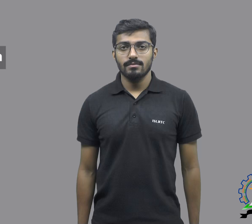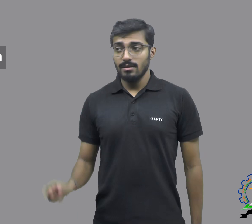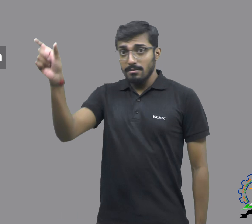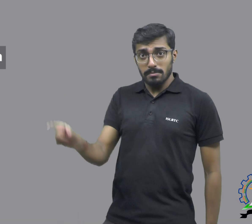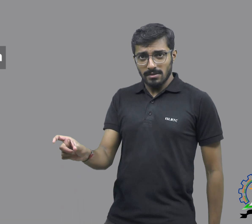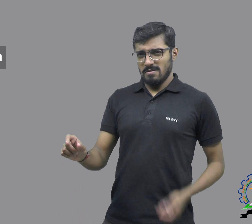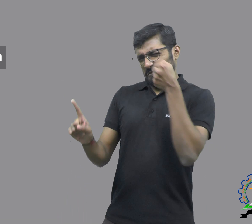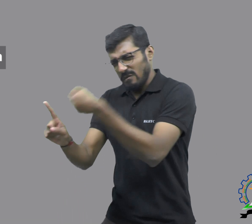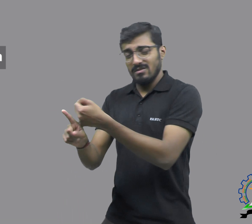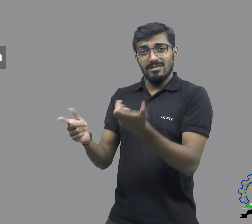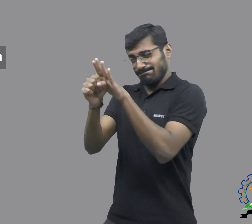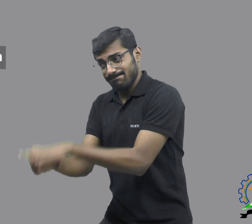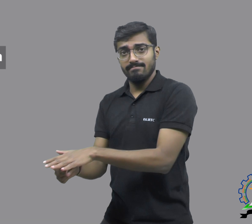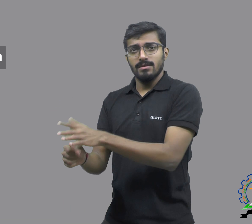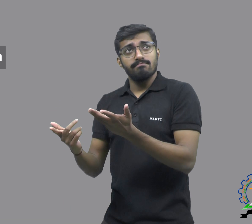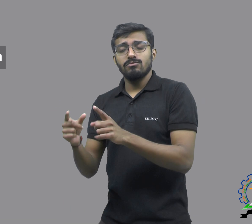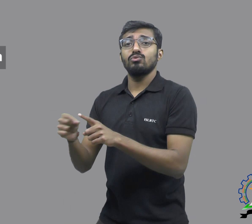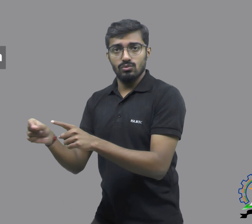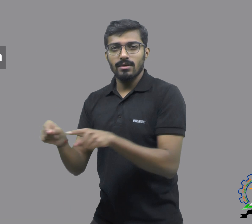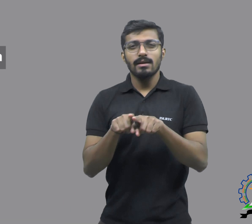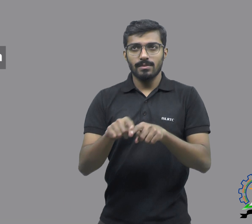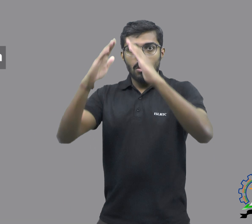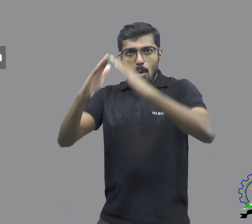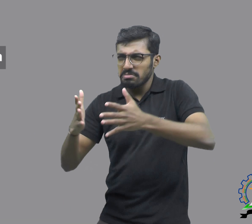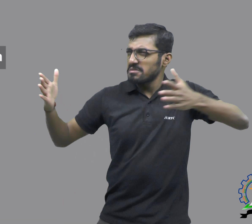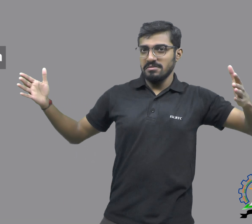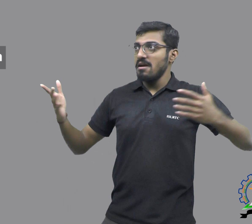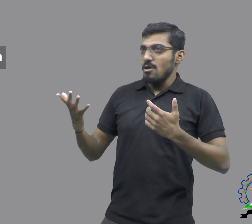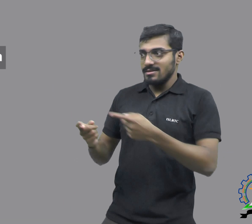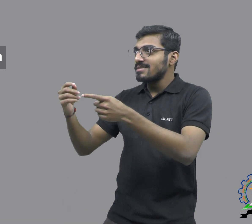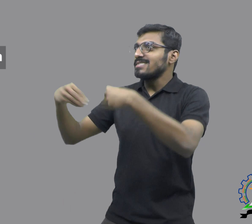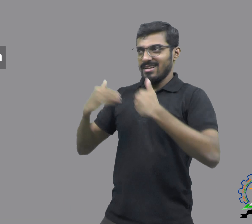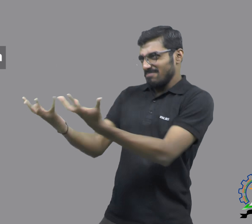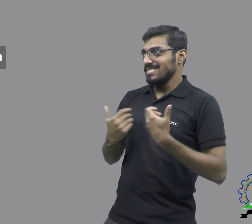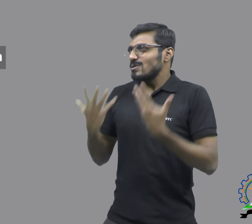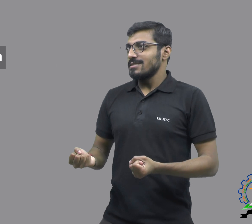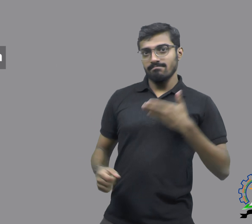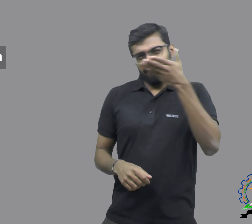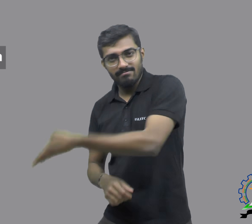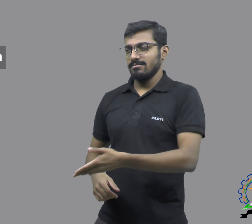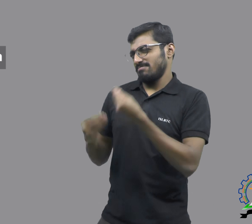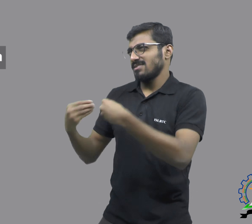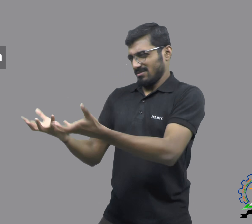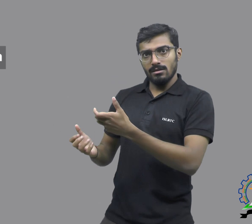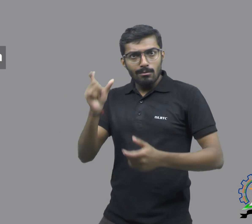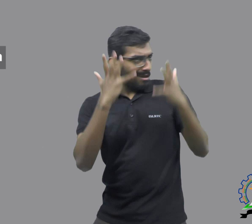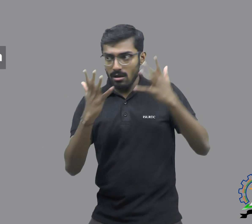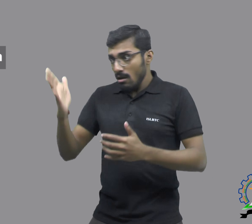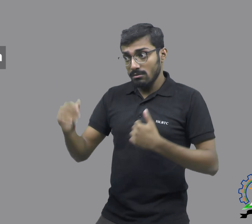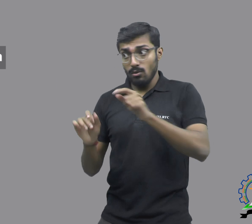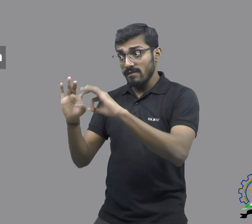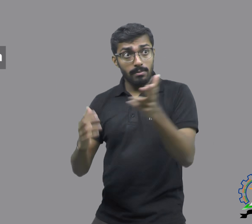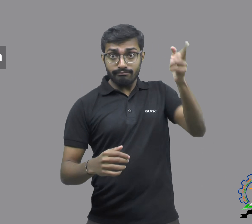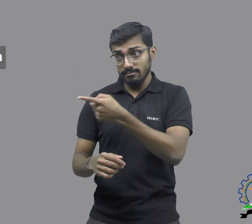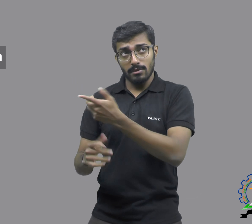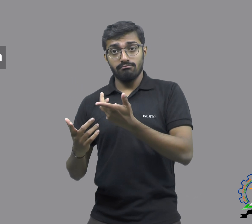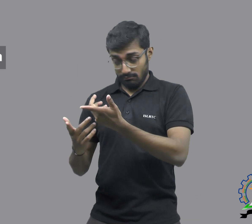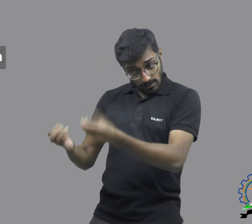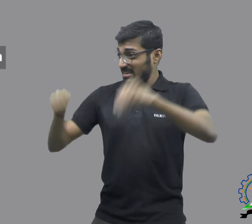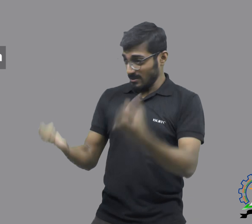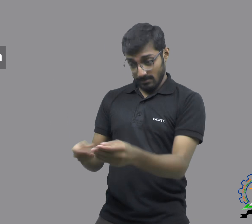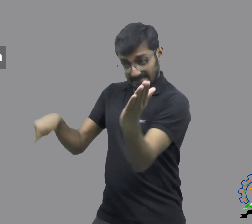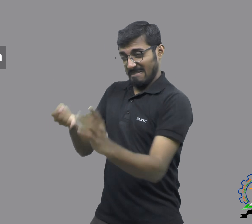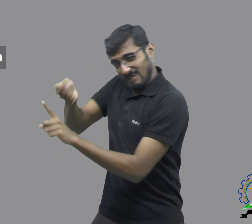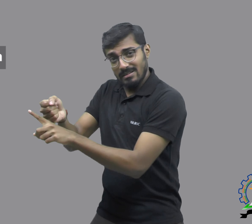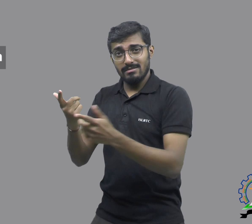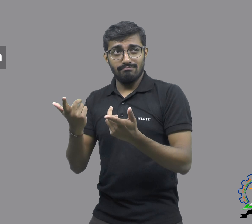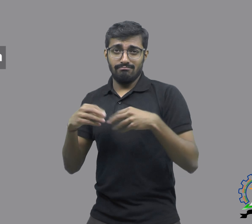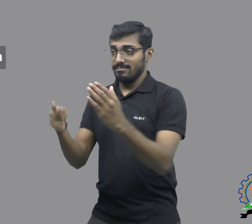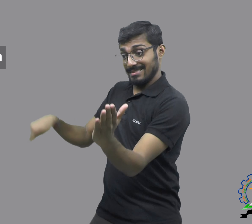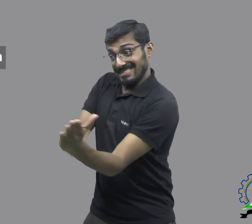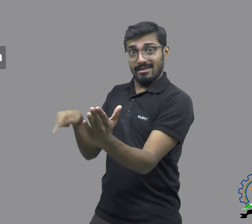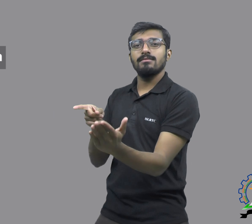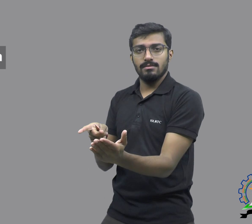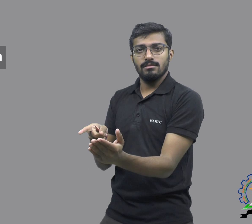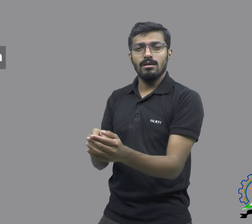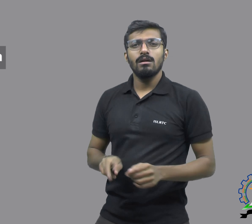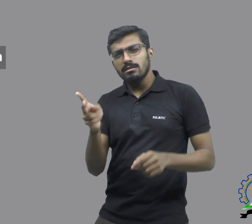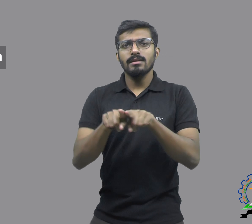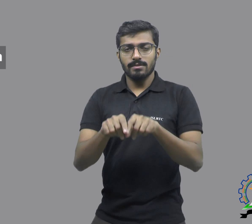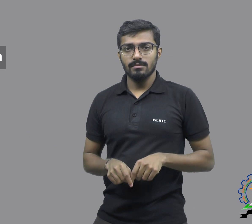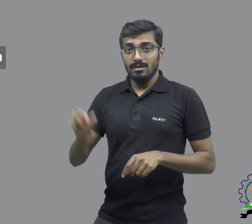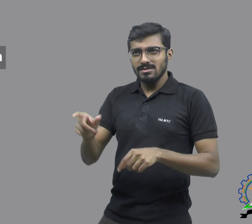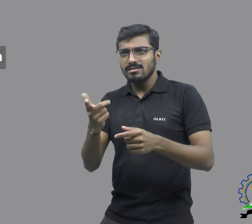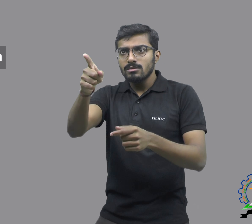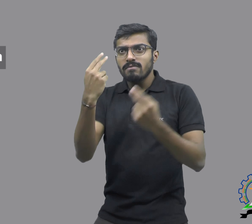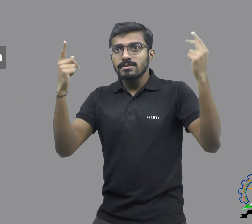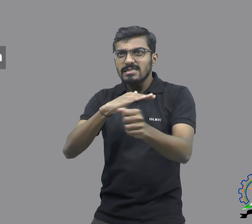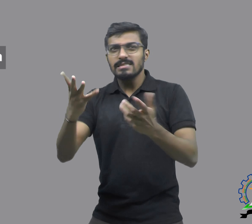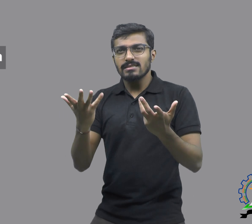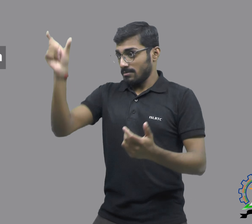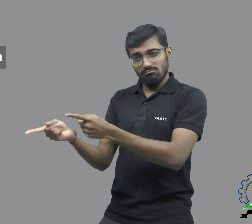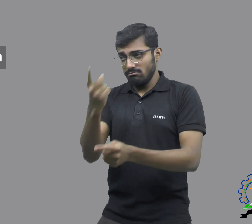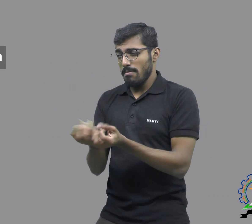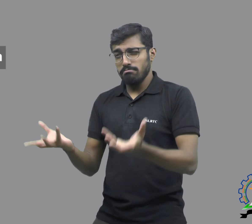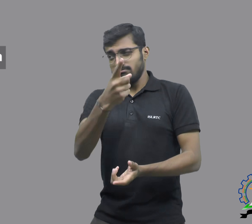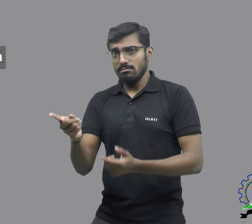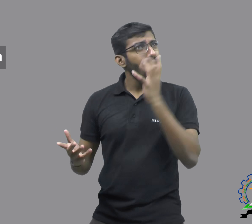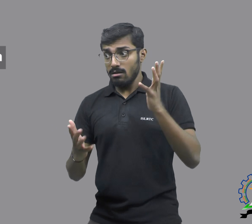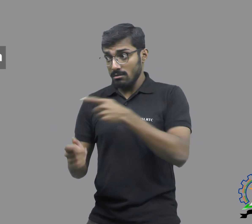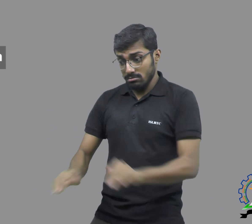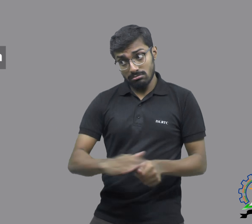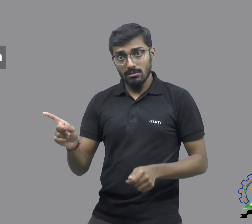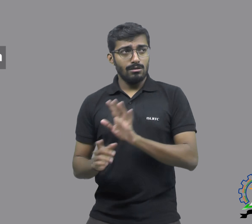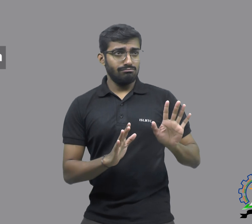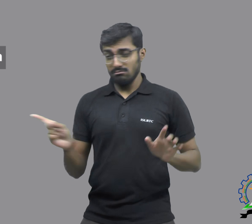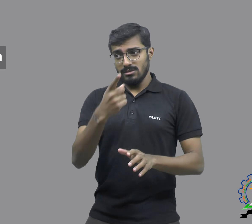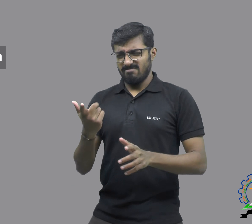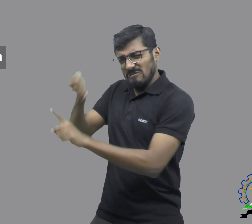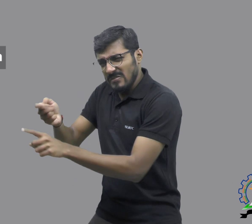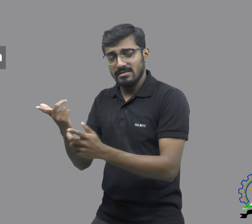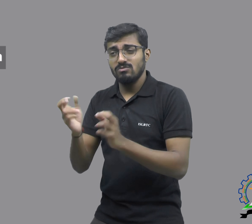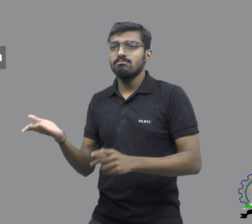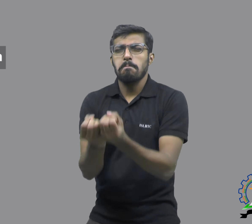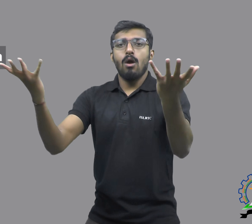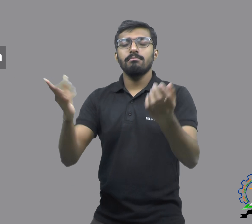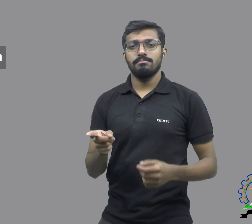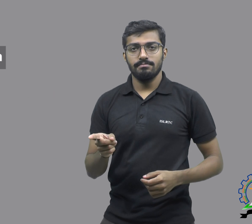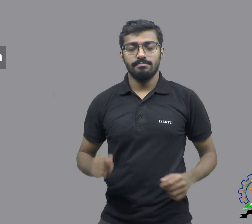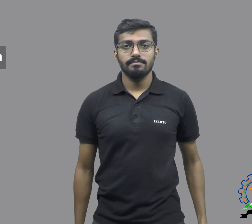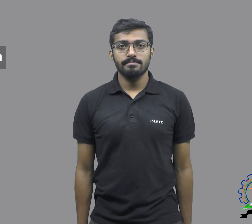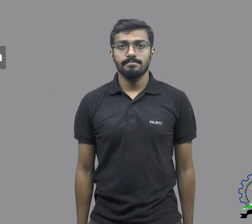Coercion